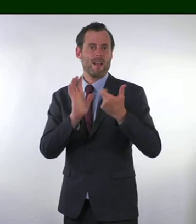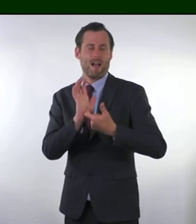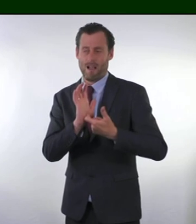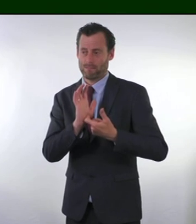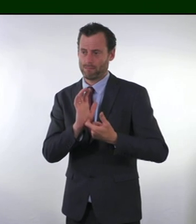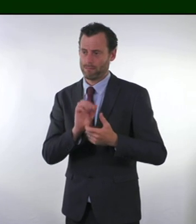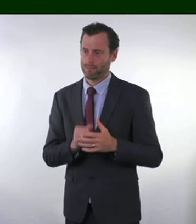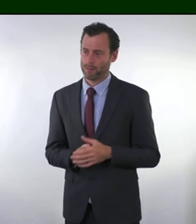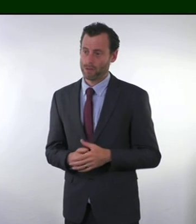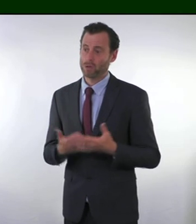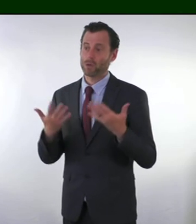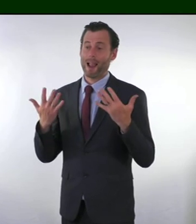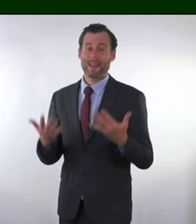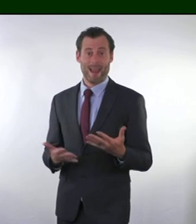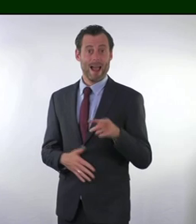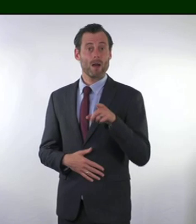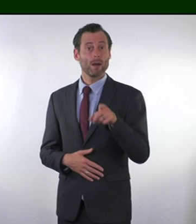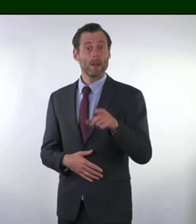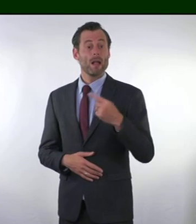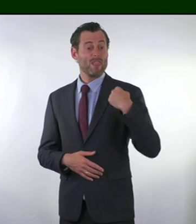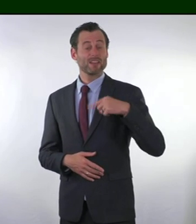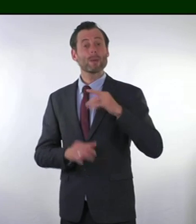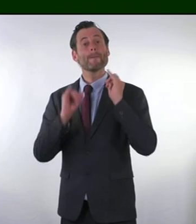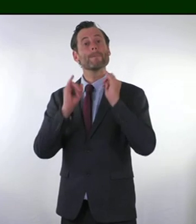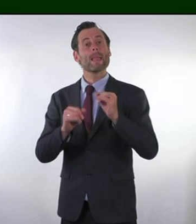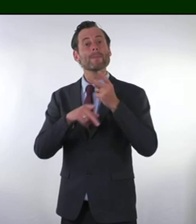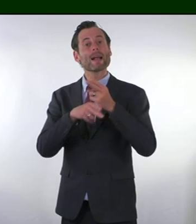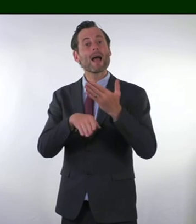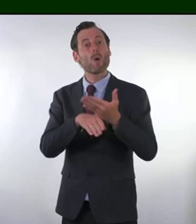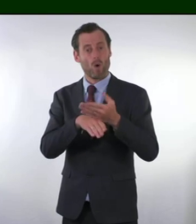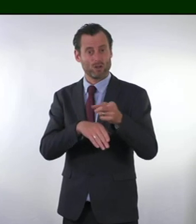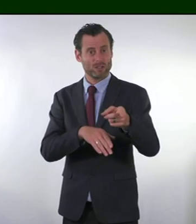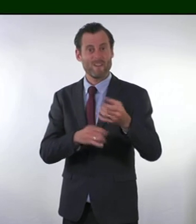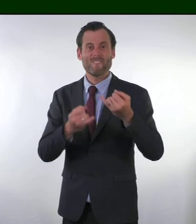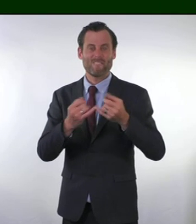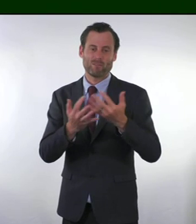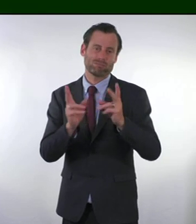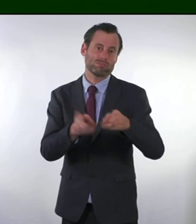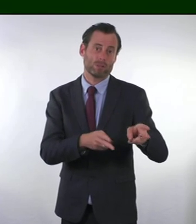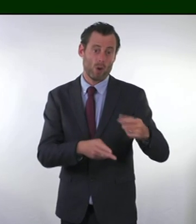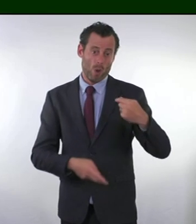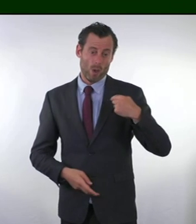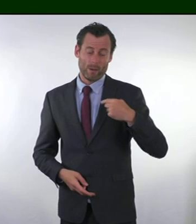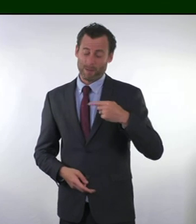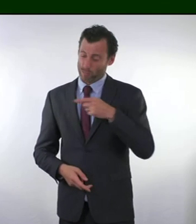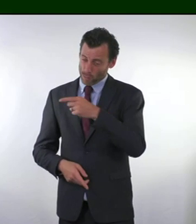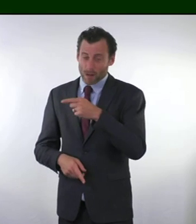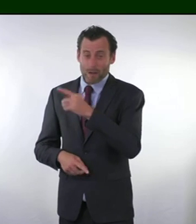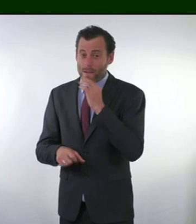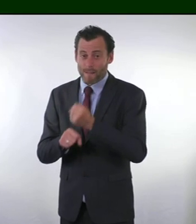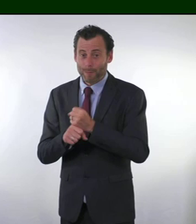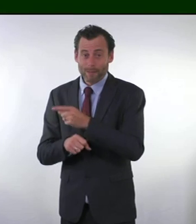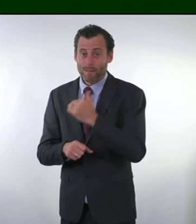It is because this week the Prime Minister blamed carers for the failings in the system that his Government had underfunded for the past decades.